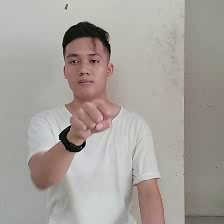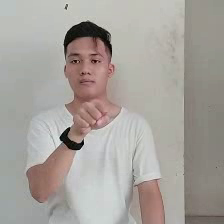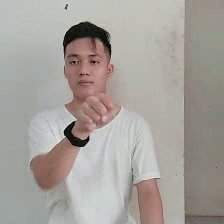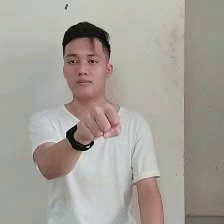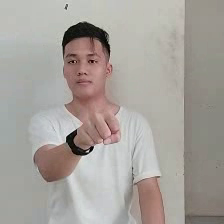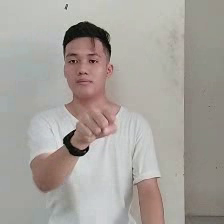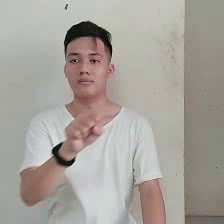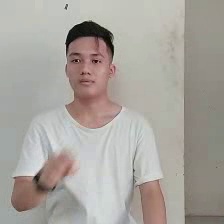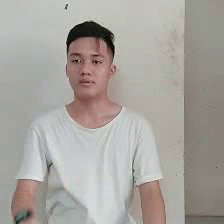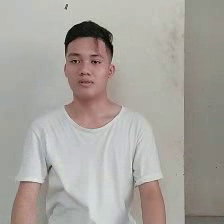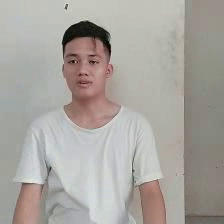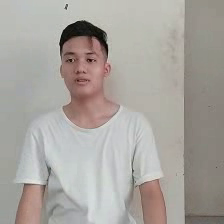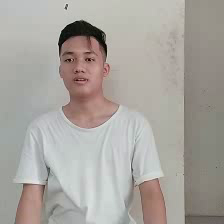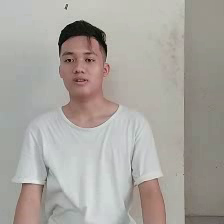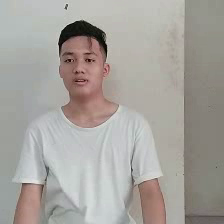Phỏng vấn